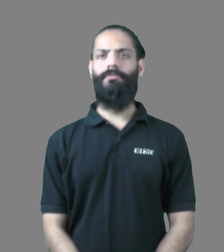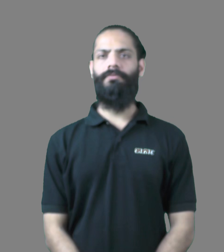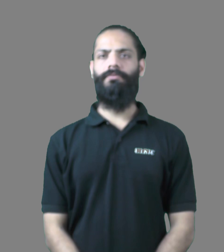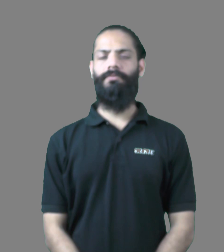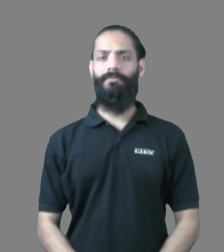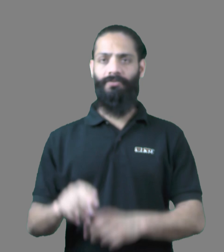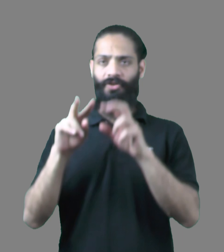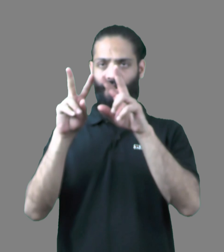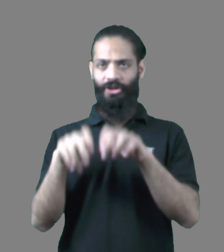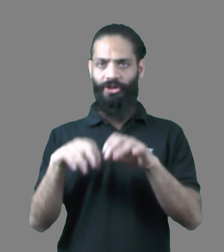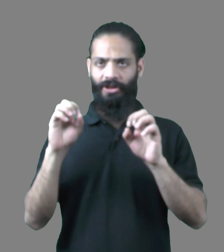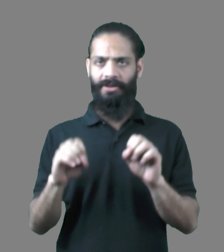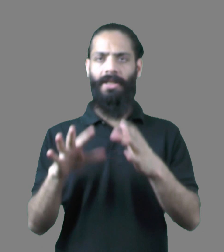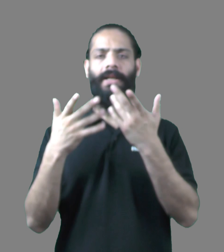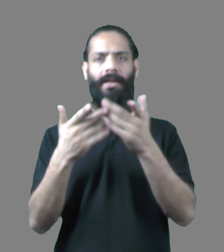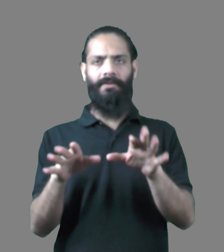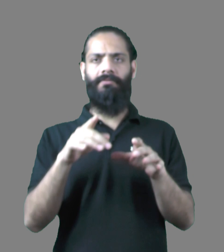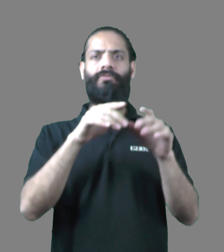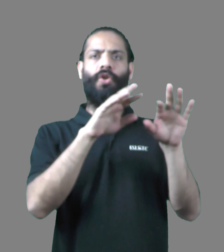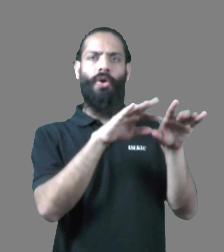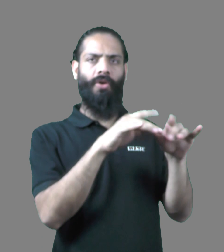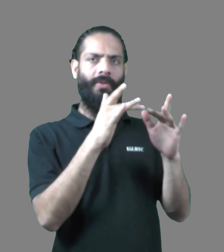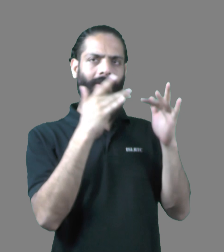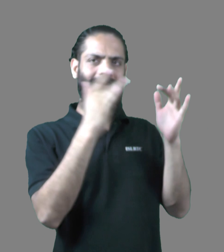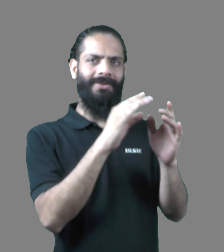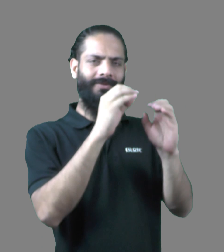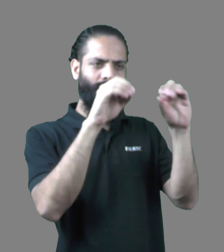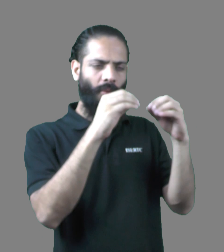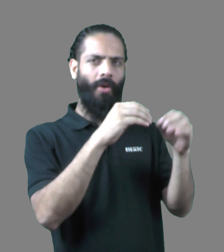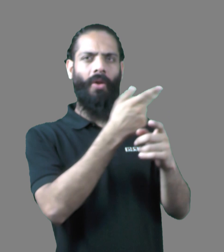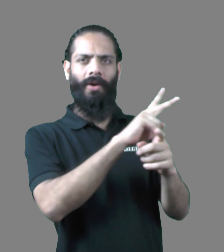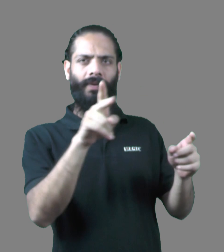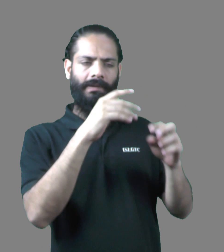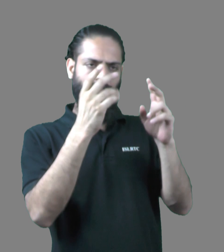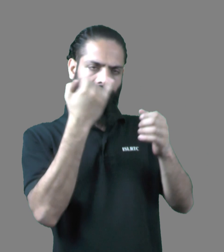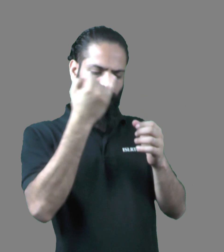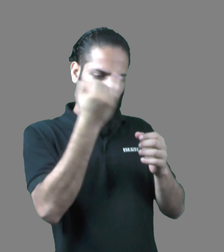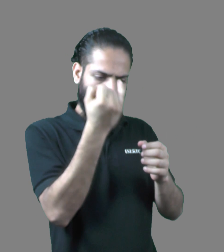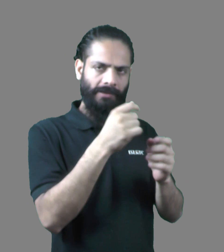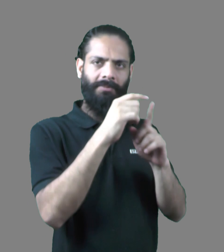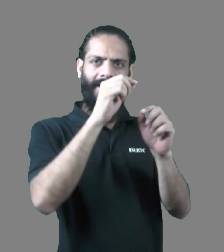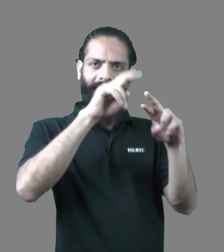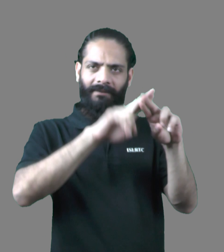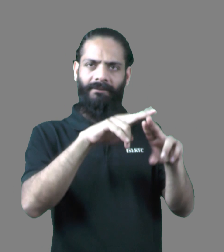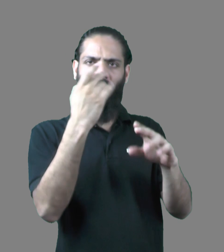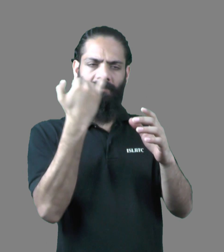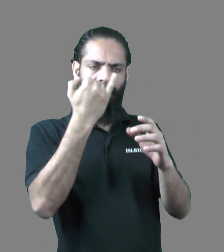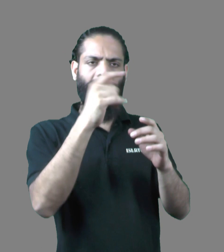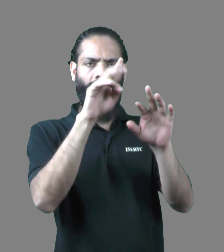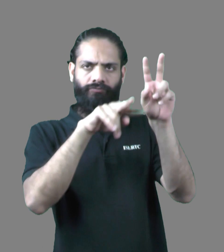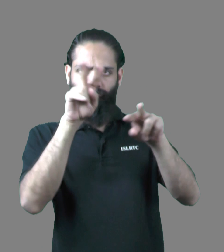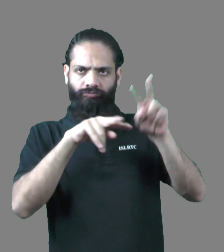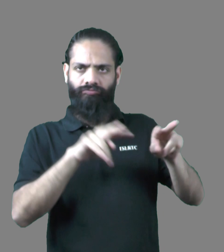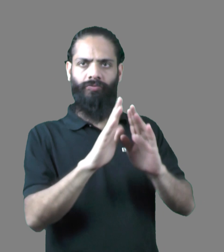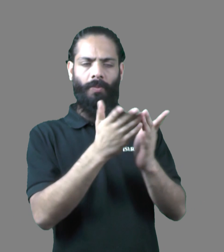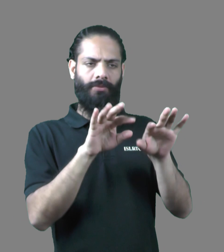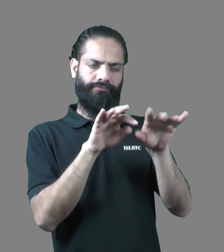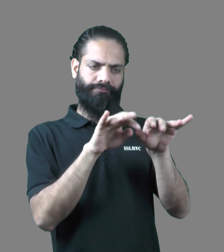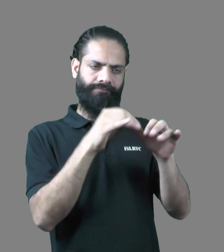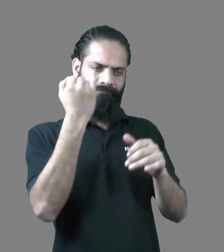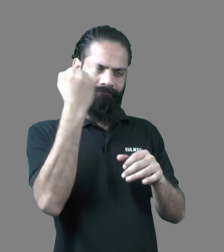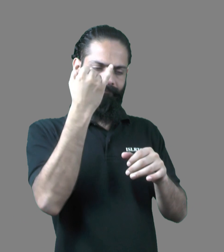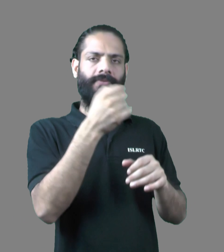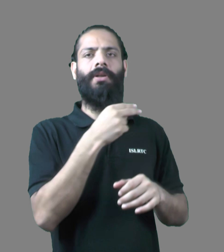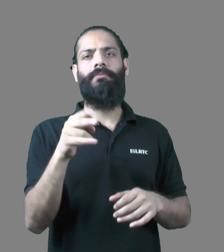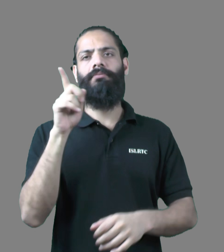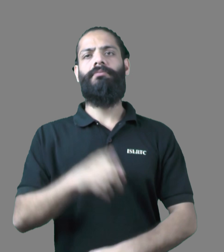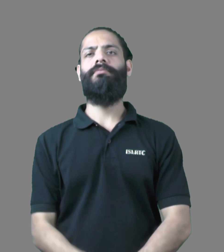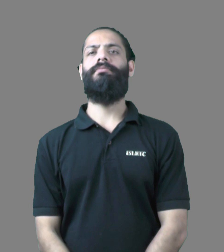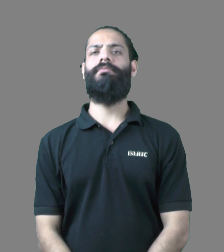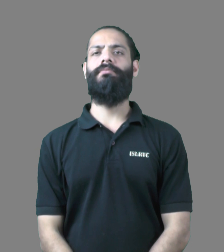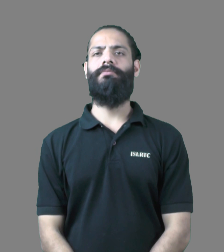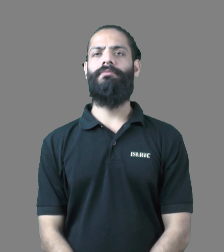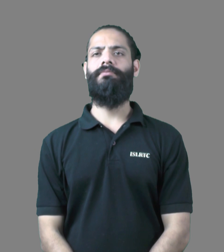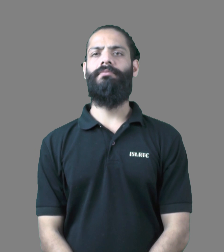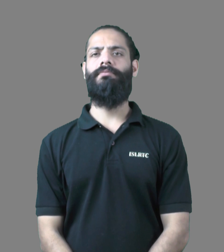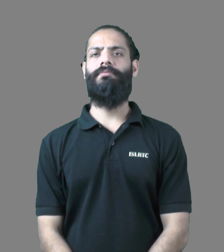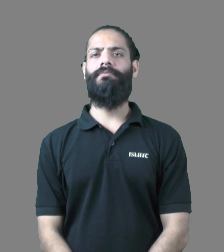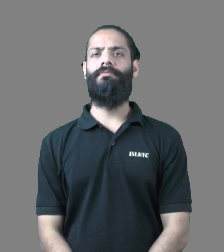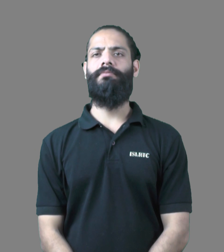Computer search of the literature